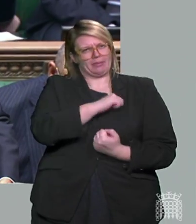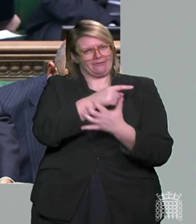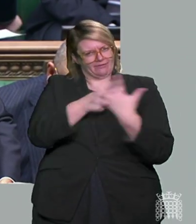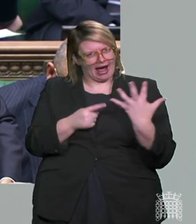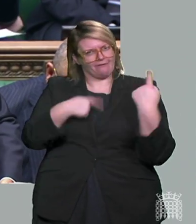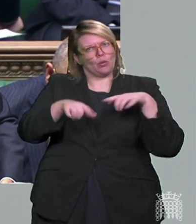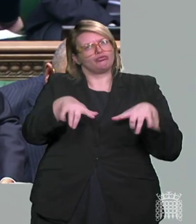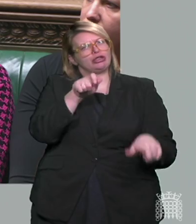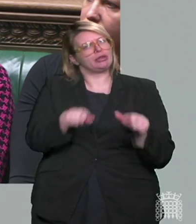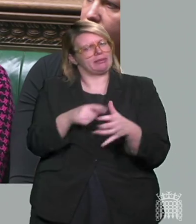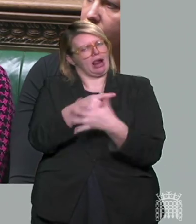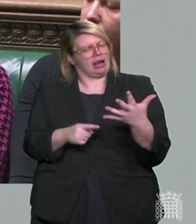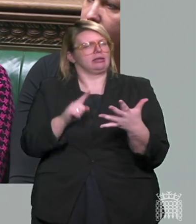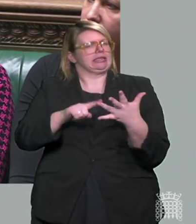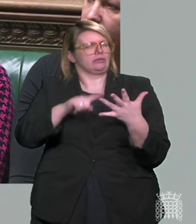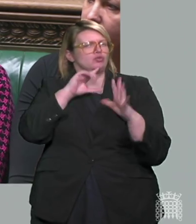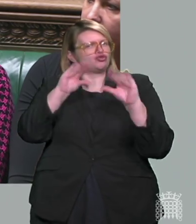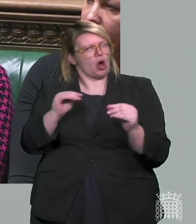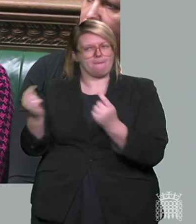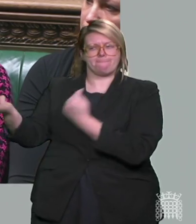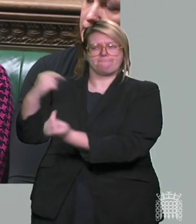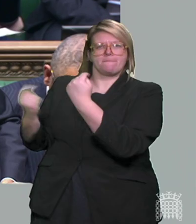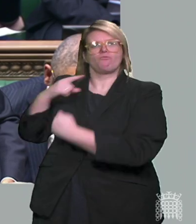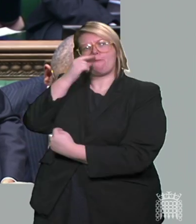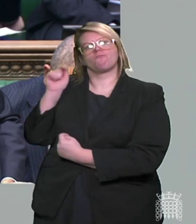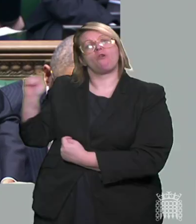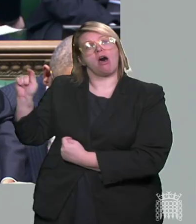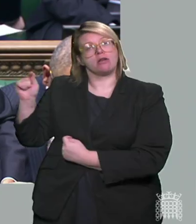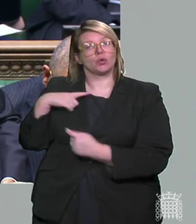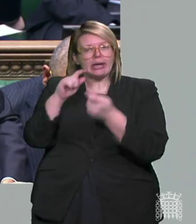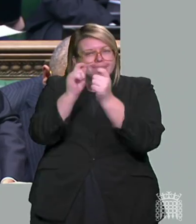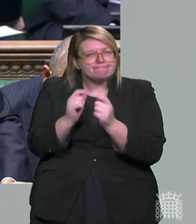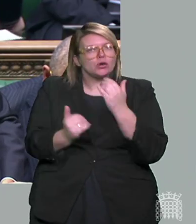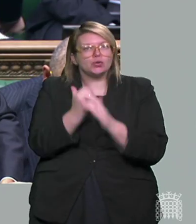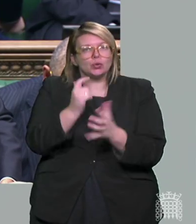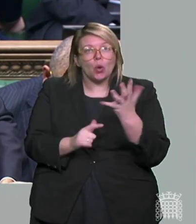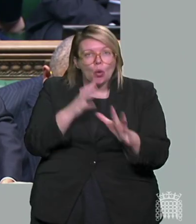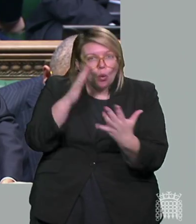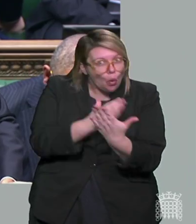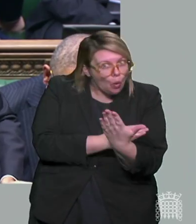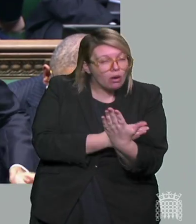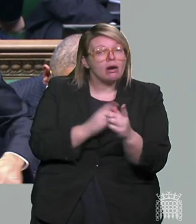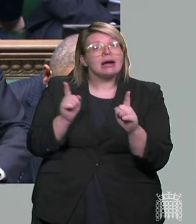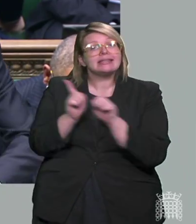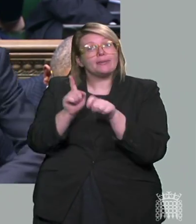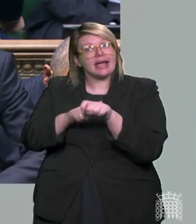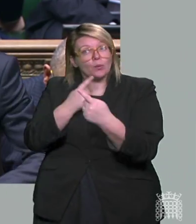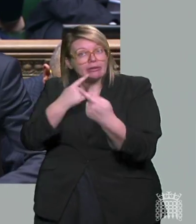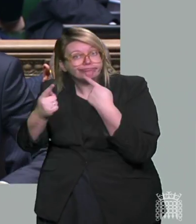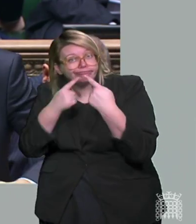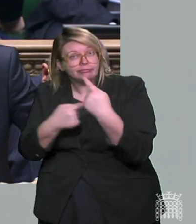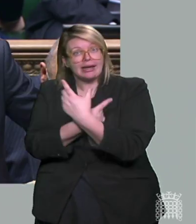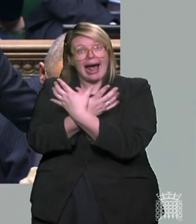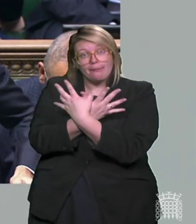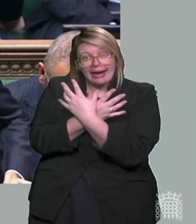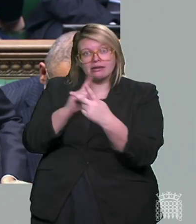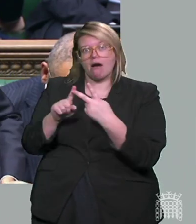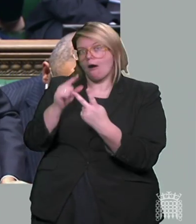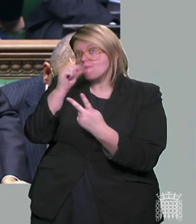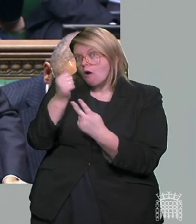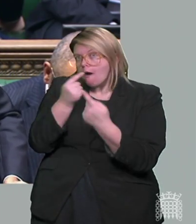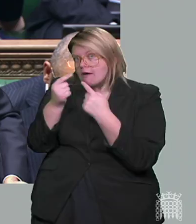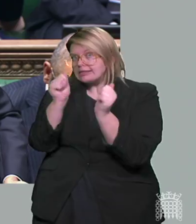We are working at pace on the legislation—it is important that it works—and in the meantime, our deals with Albania and France are already yielding benefits.